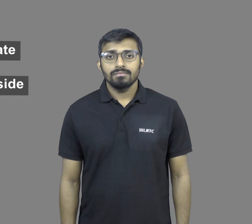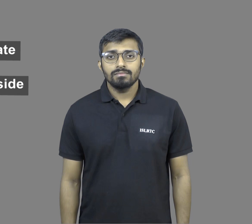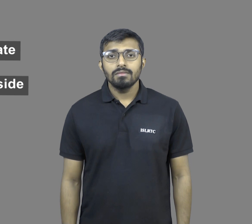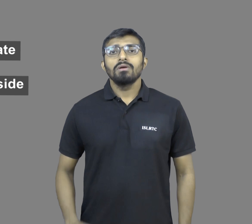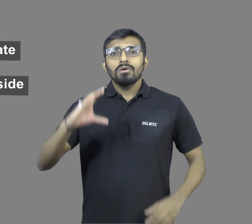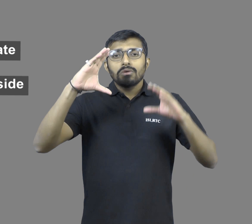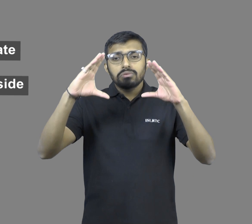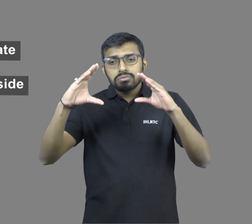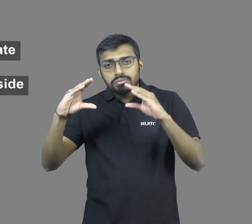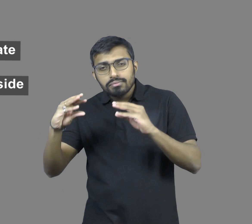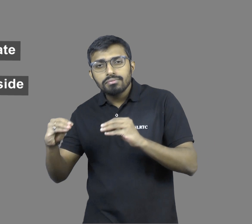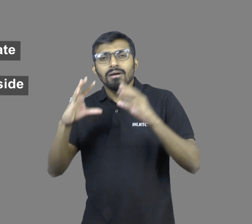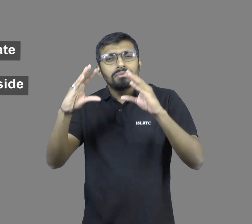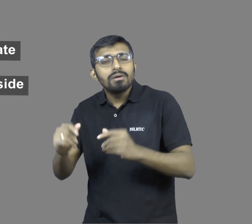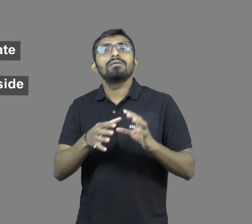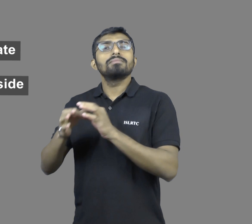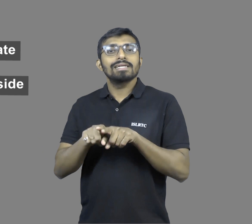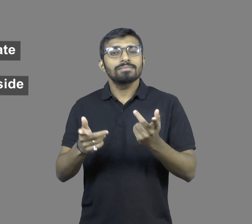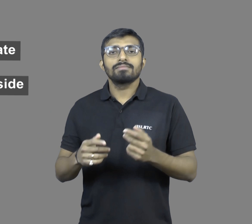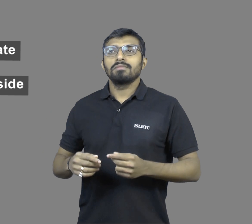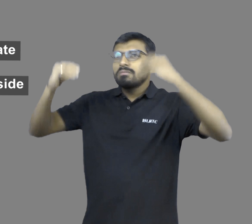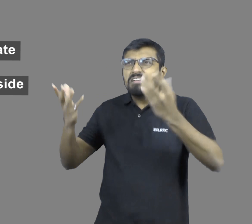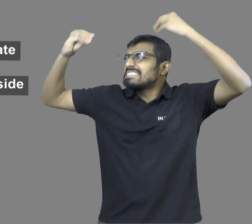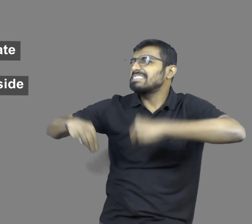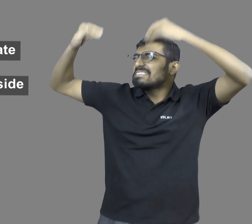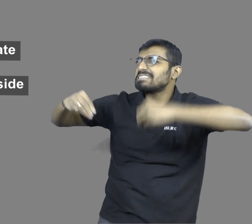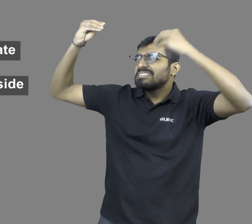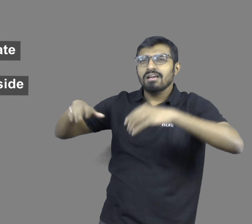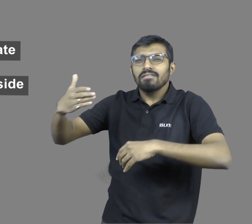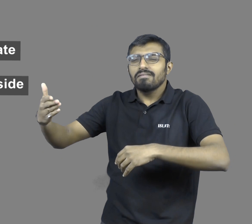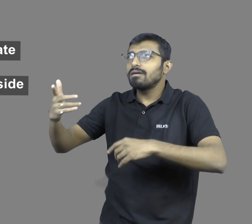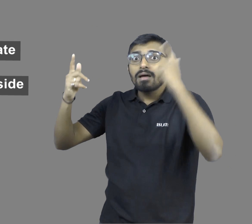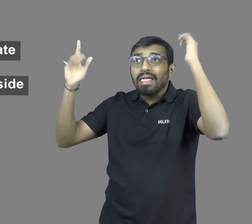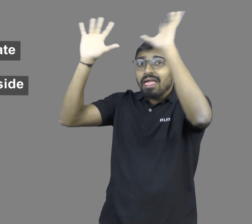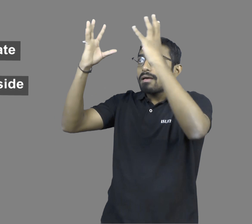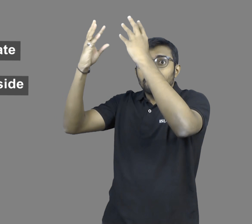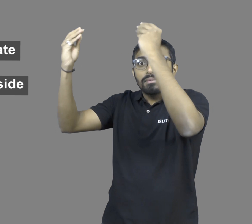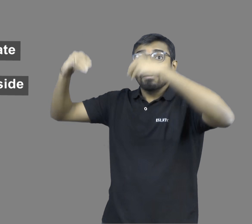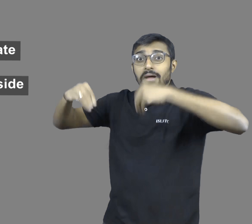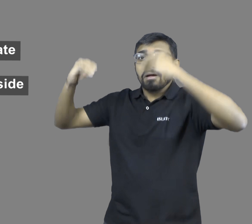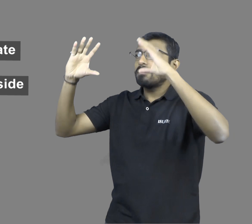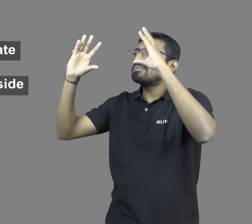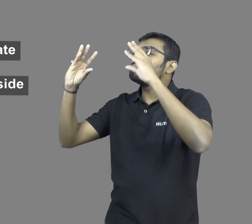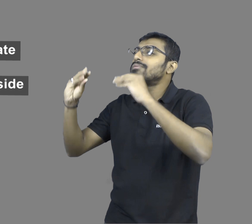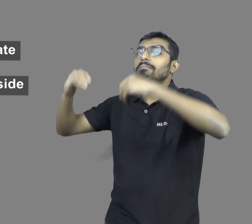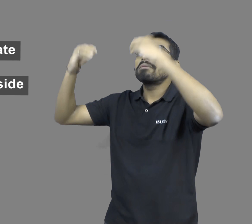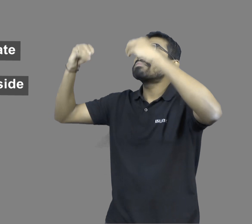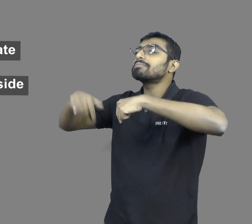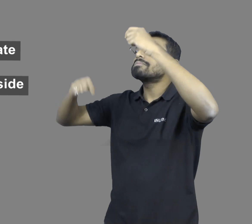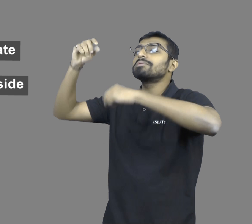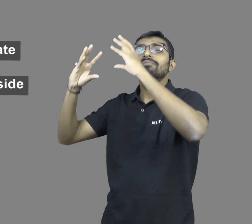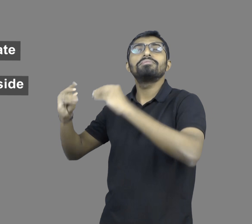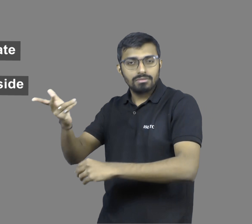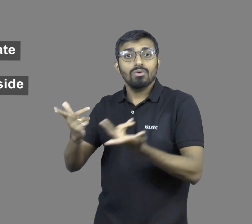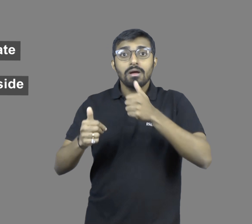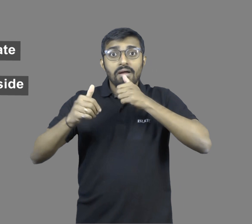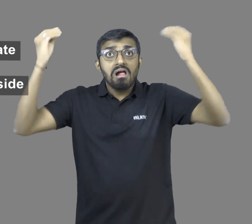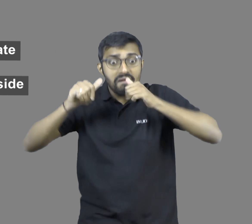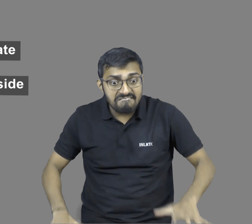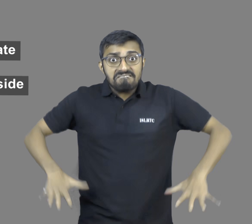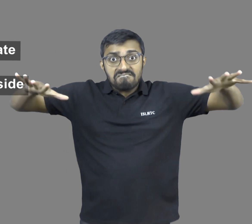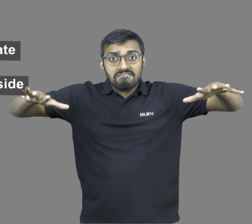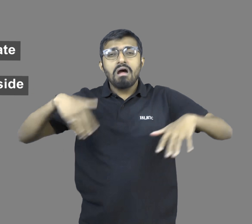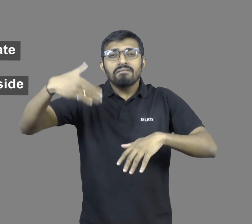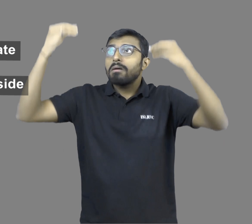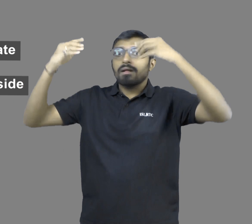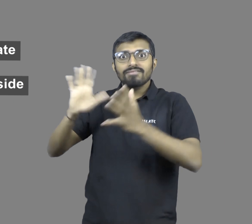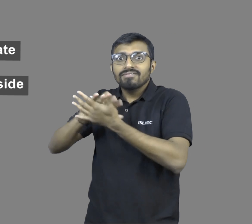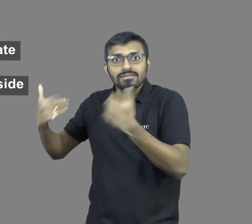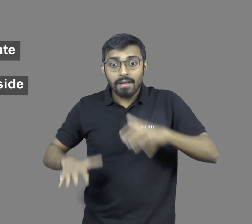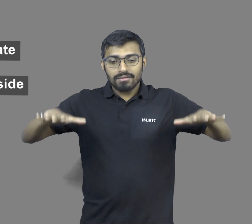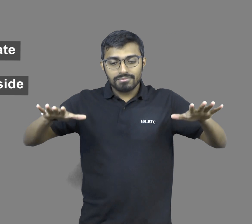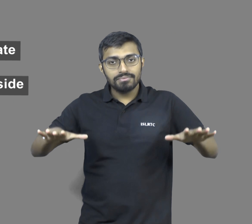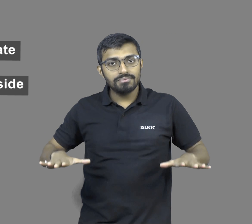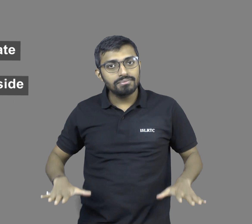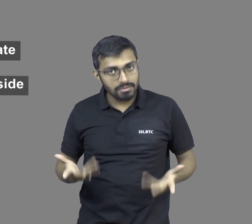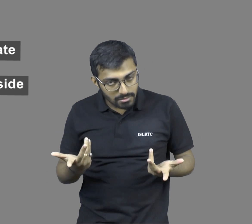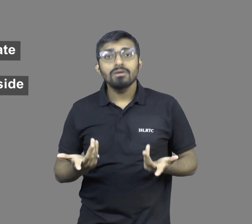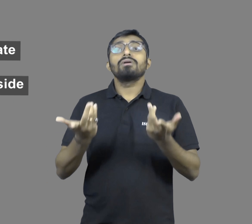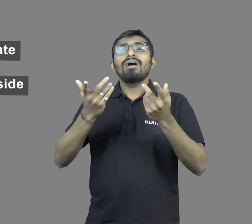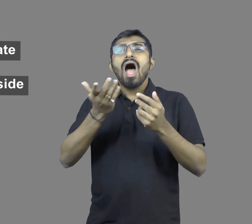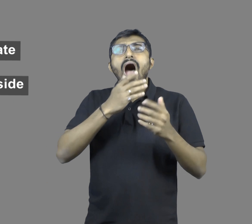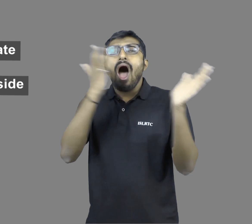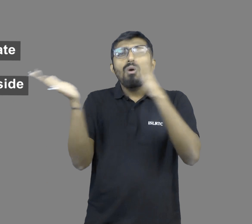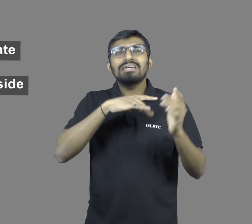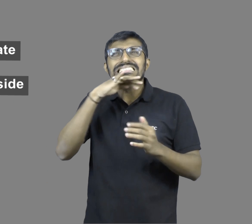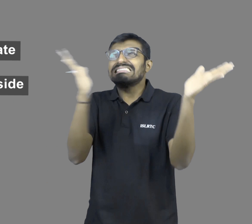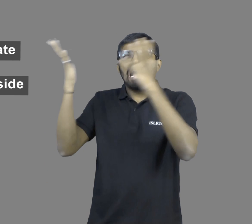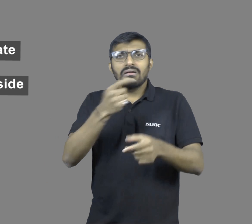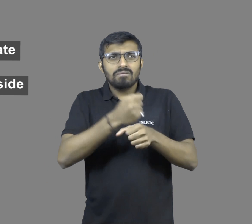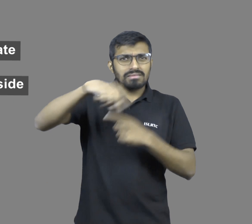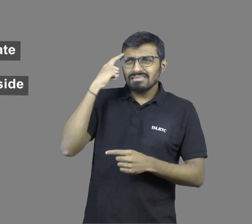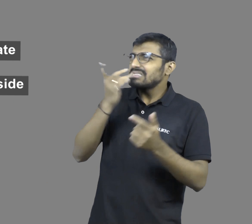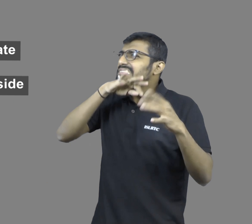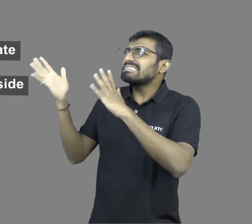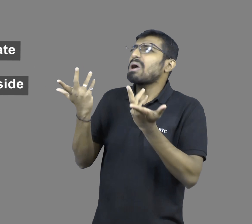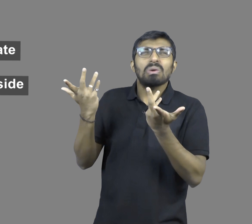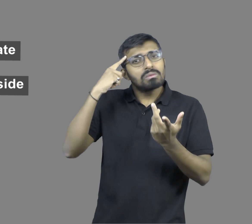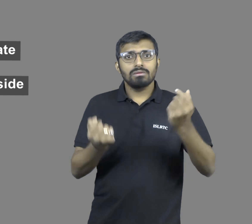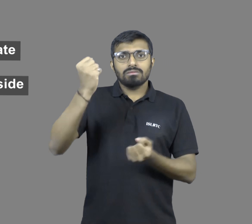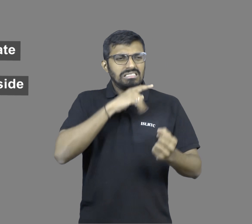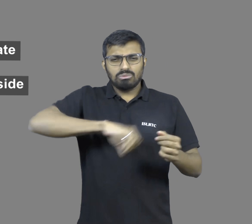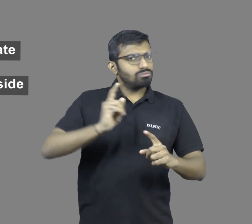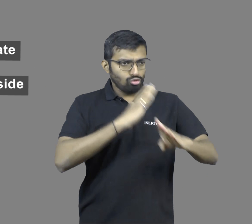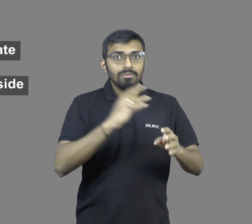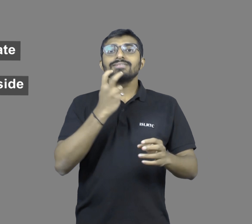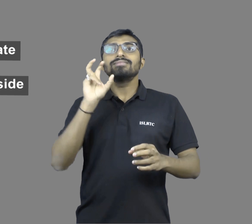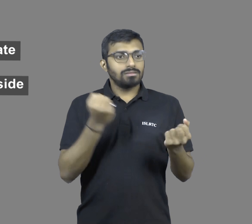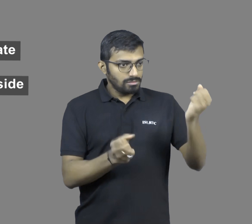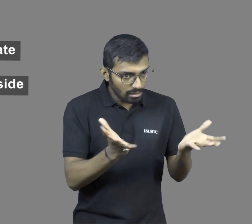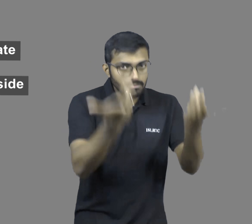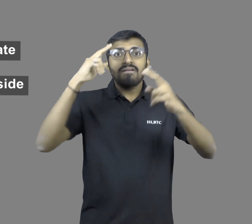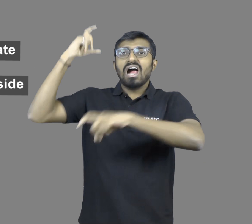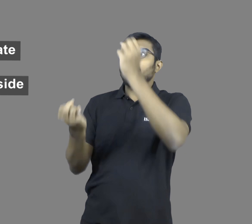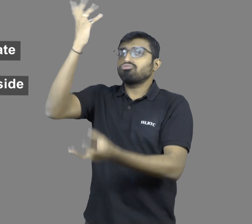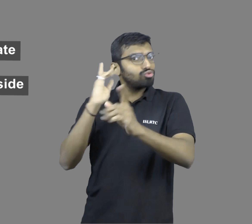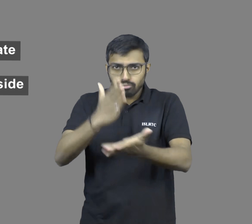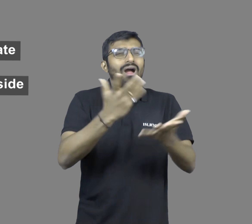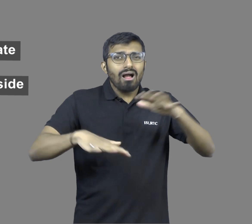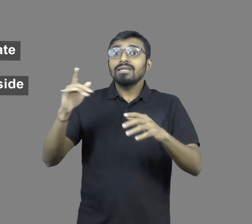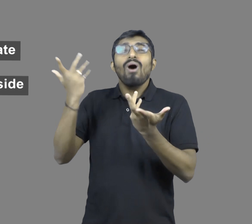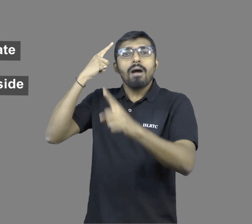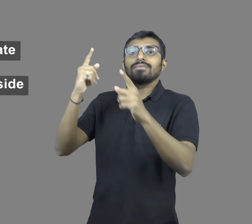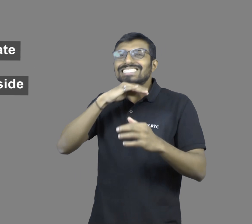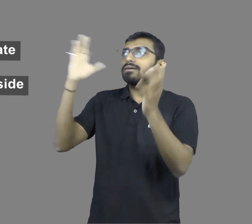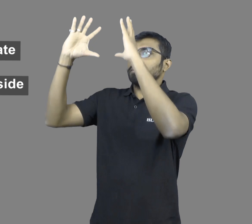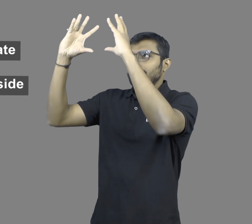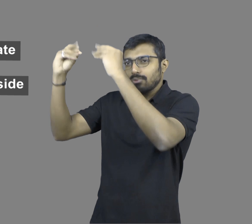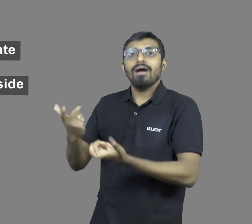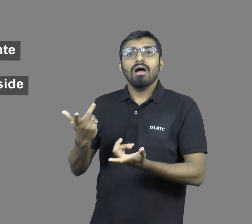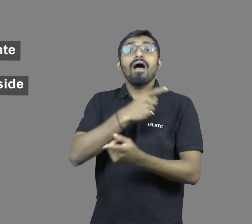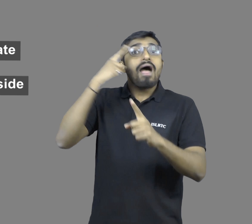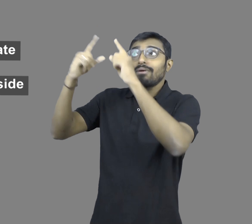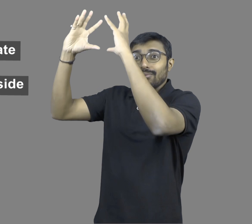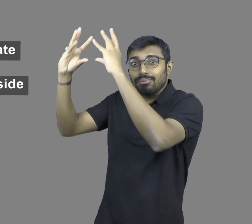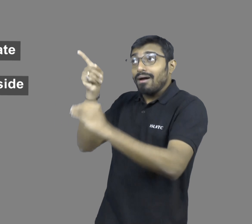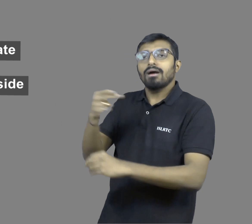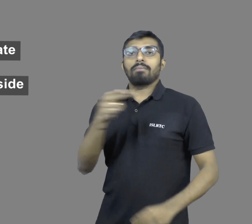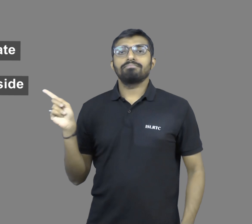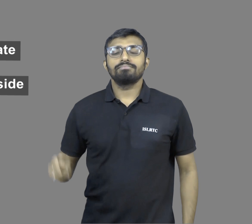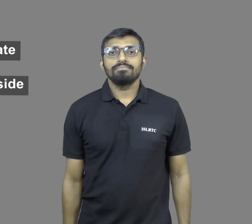Abate Subside